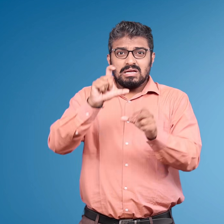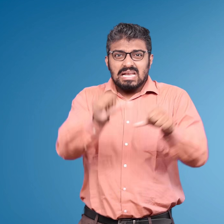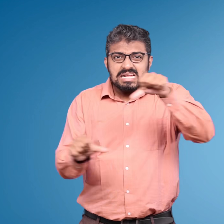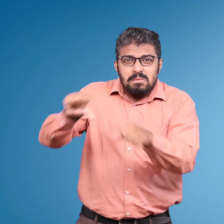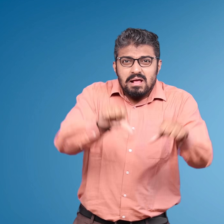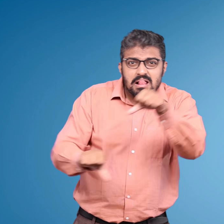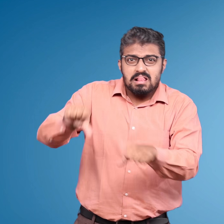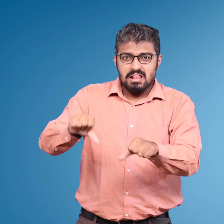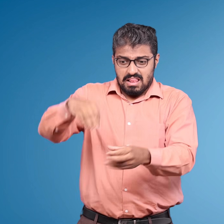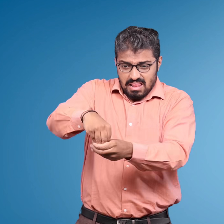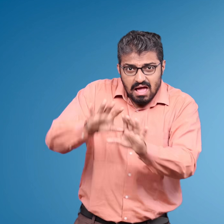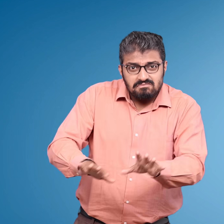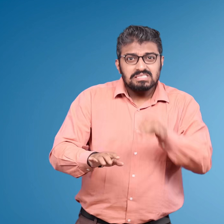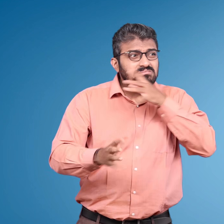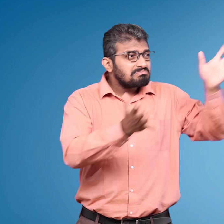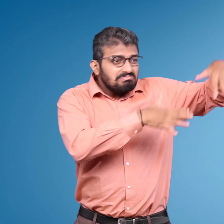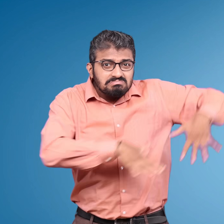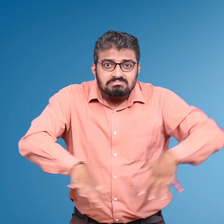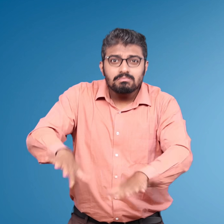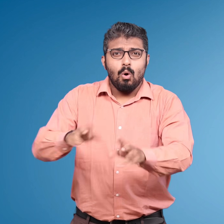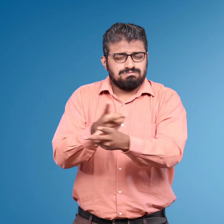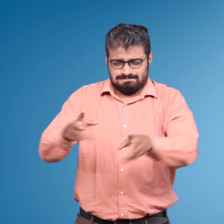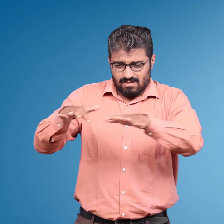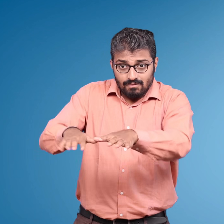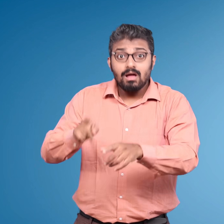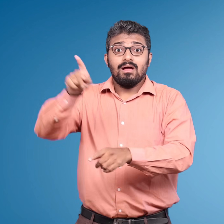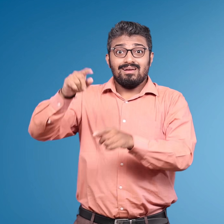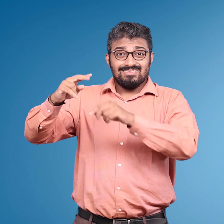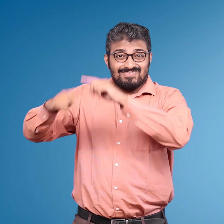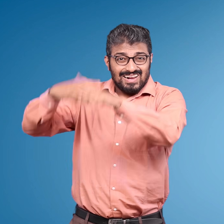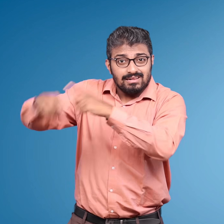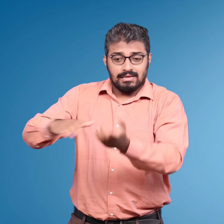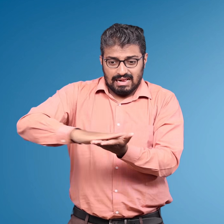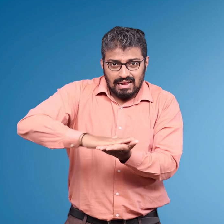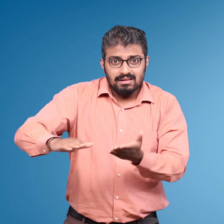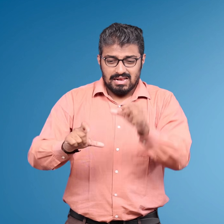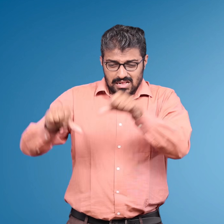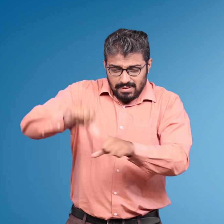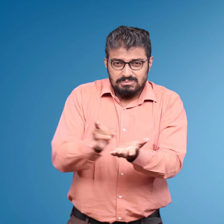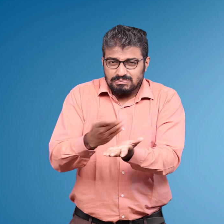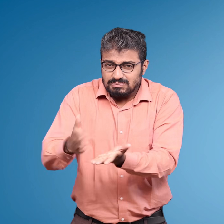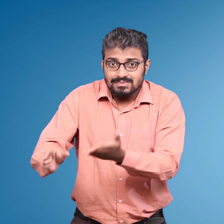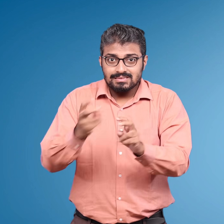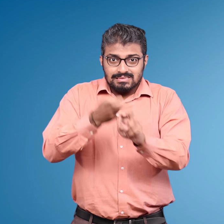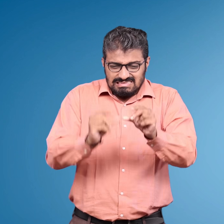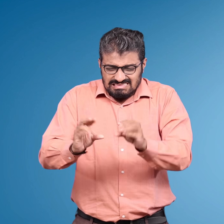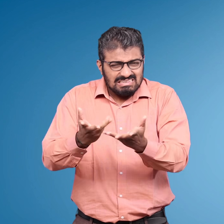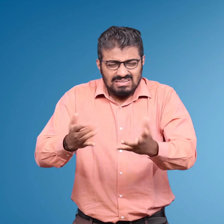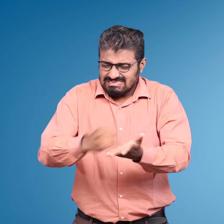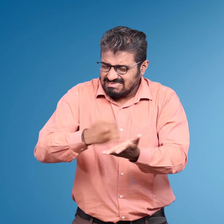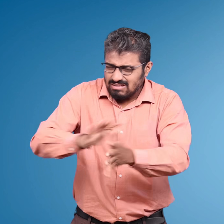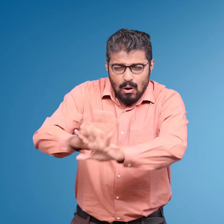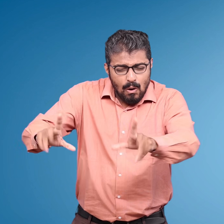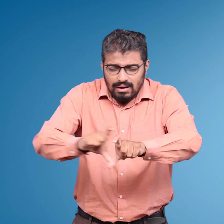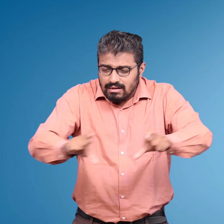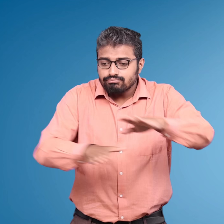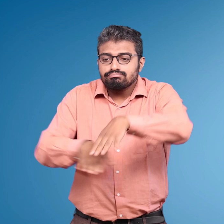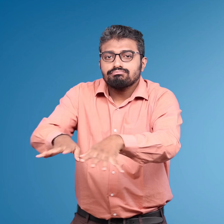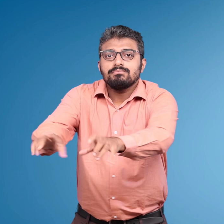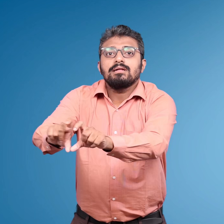chemical and biological matter that contaminates the wastewater.